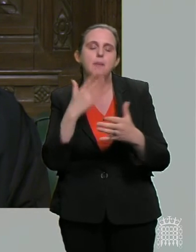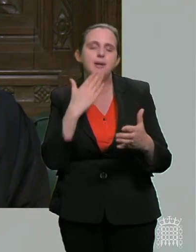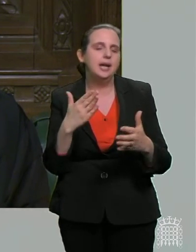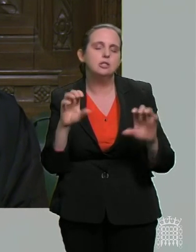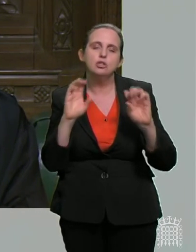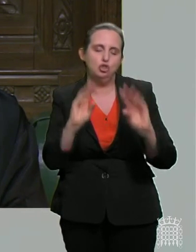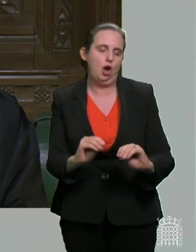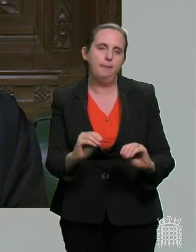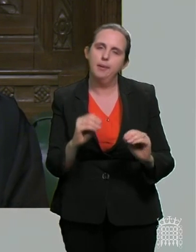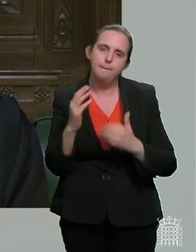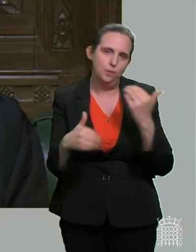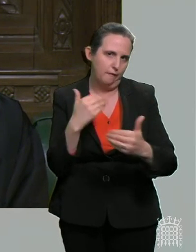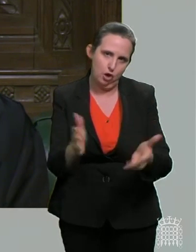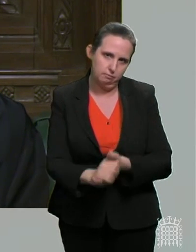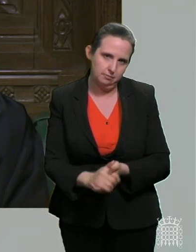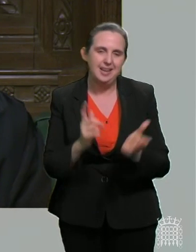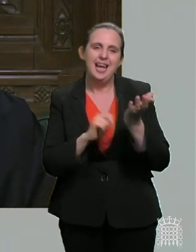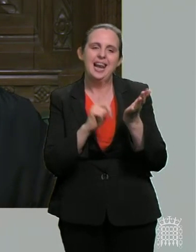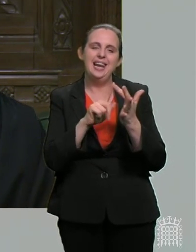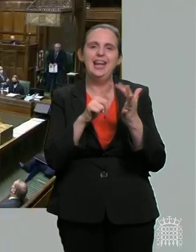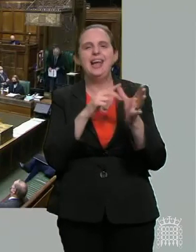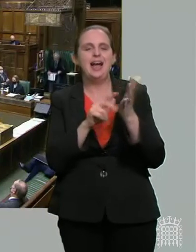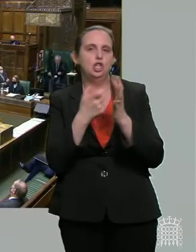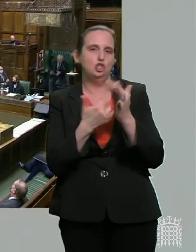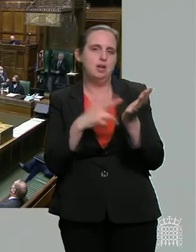Let us move on, because Lee Anderson is waiting for you.